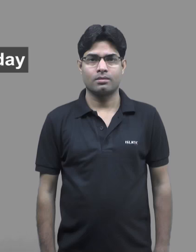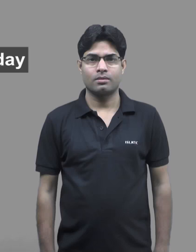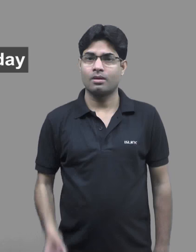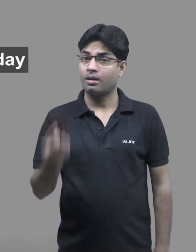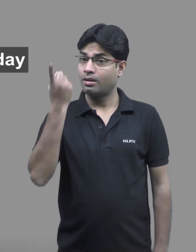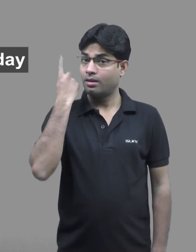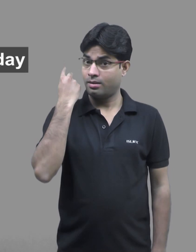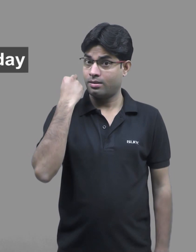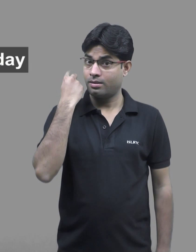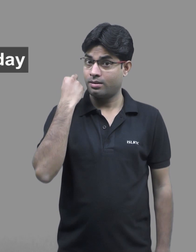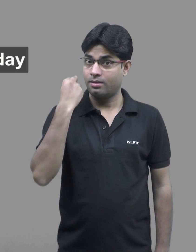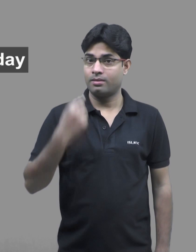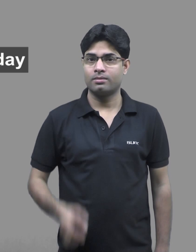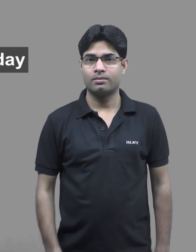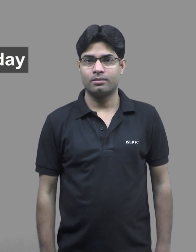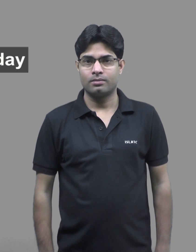Yesterday